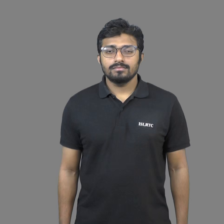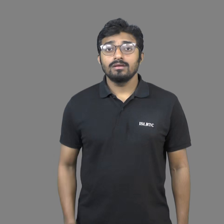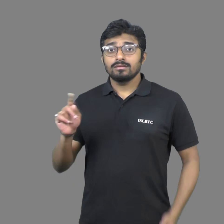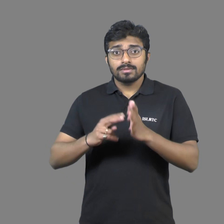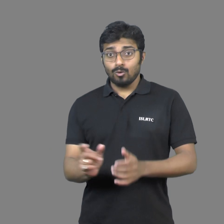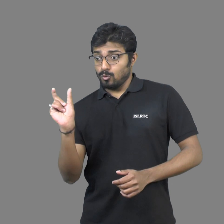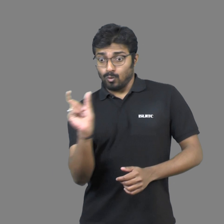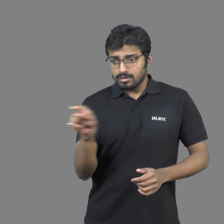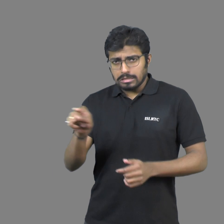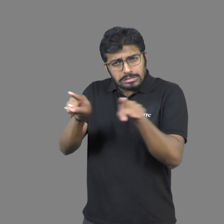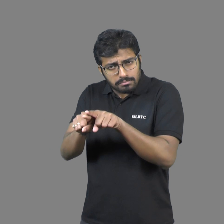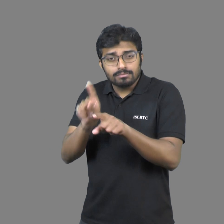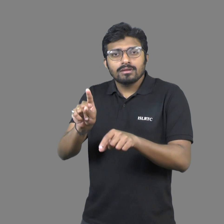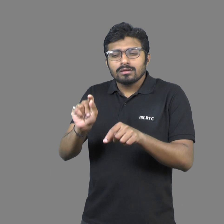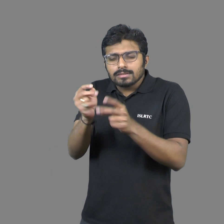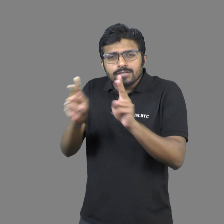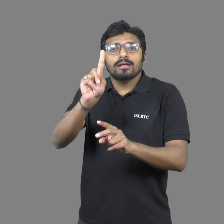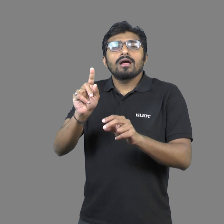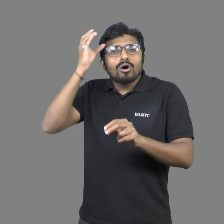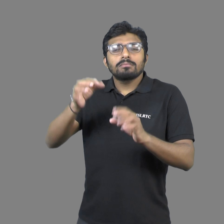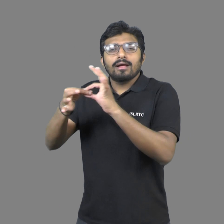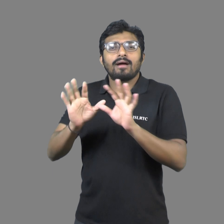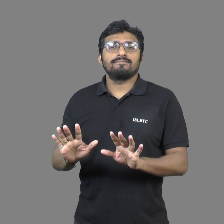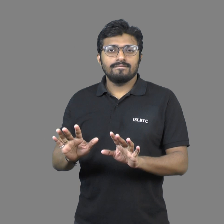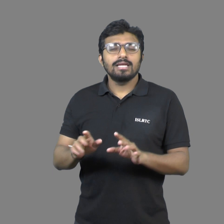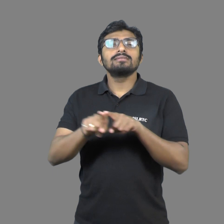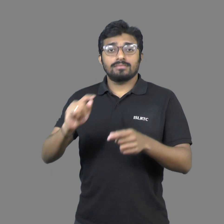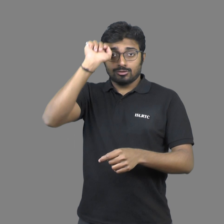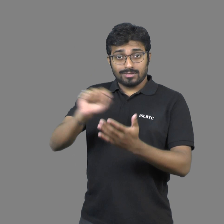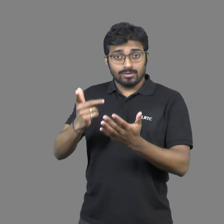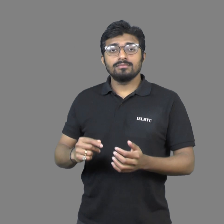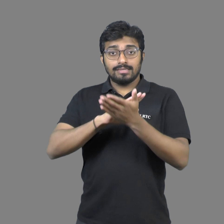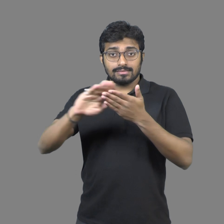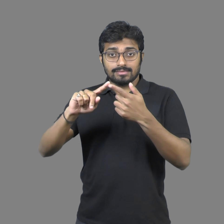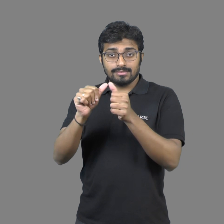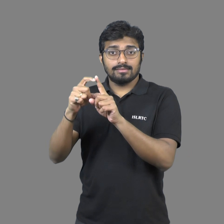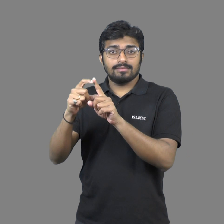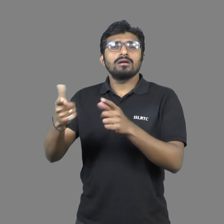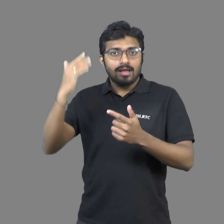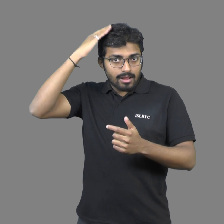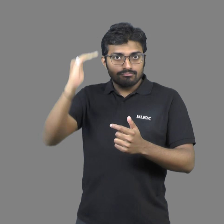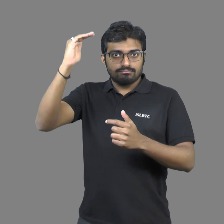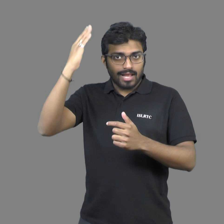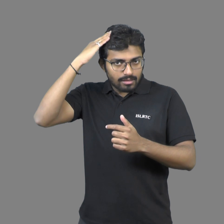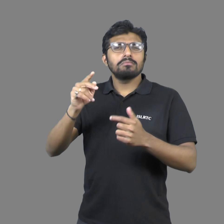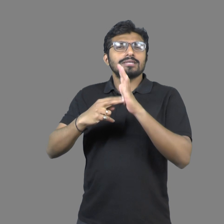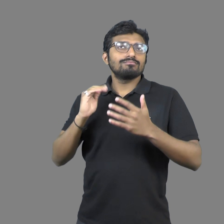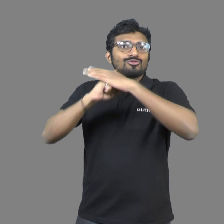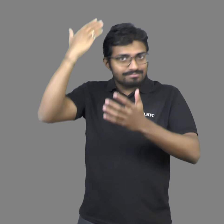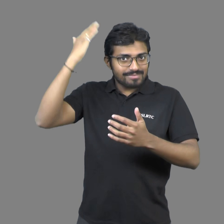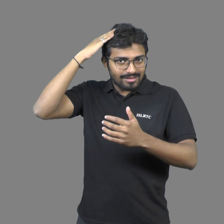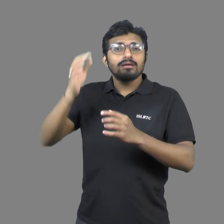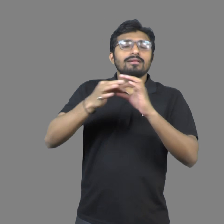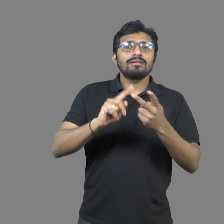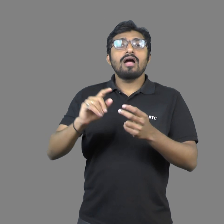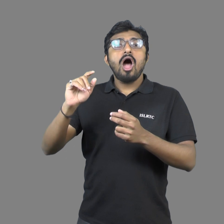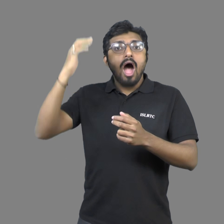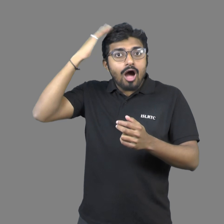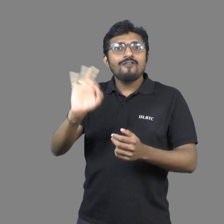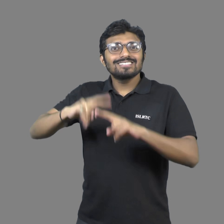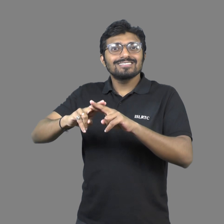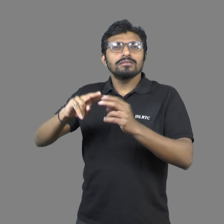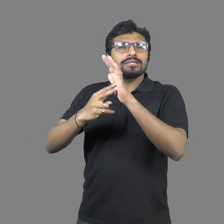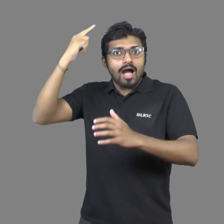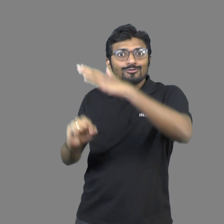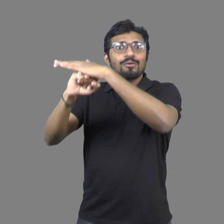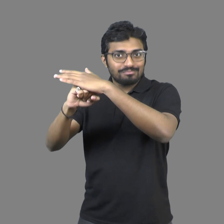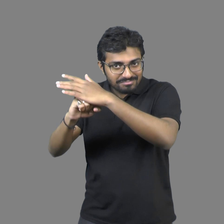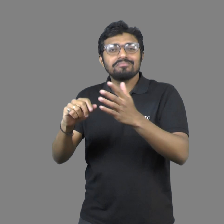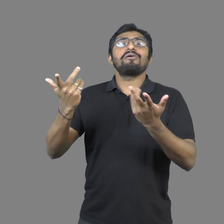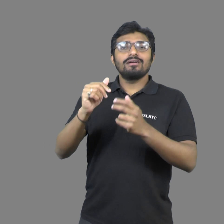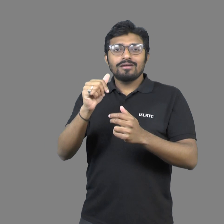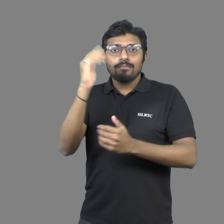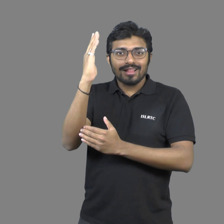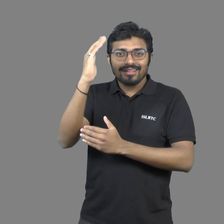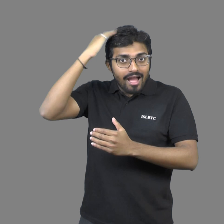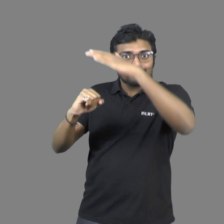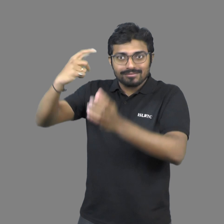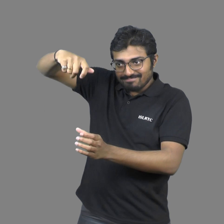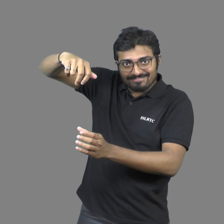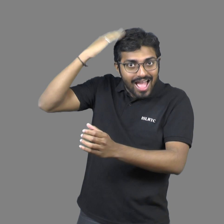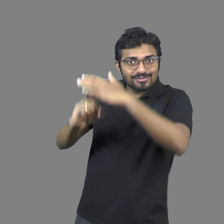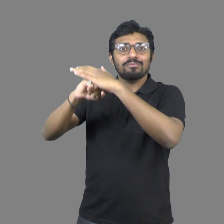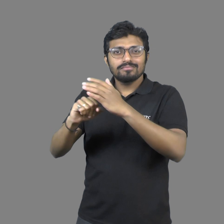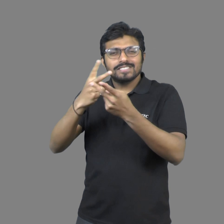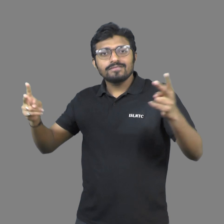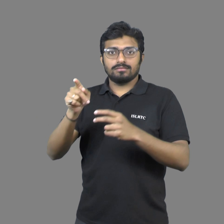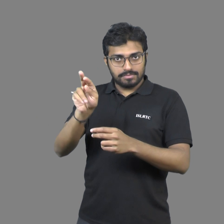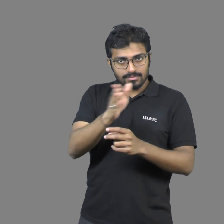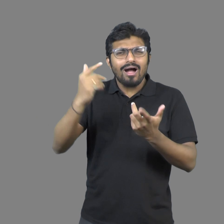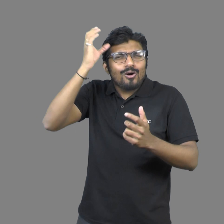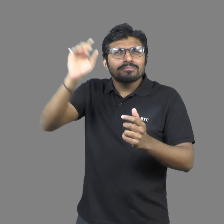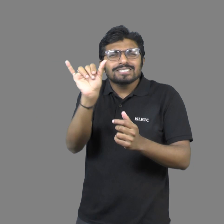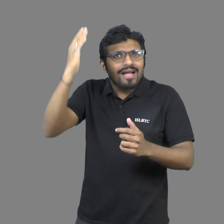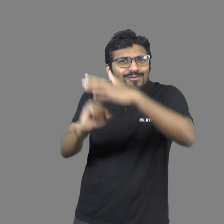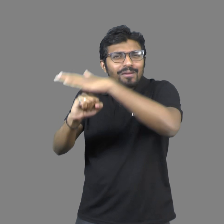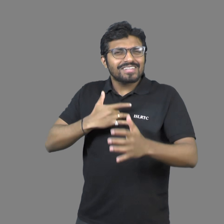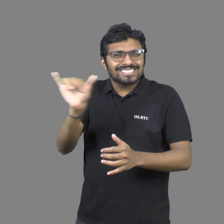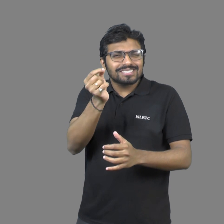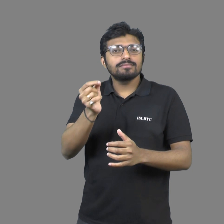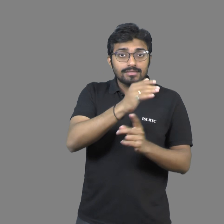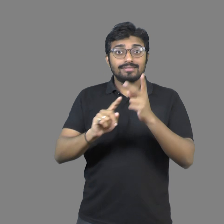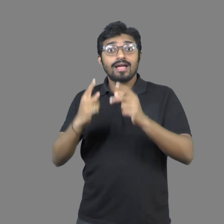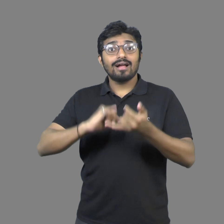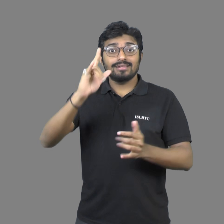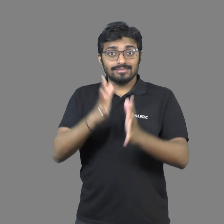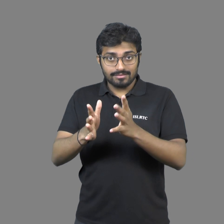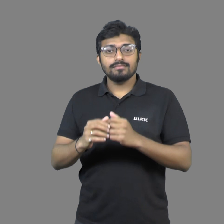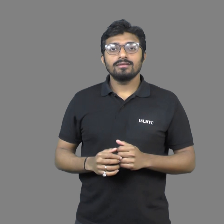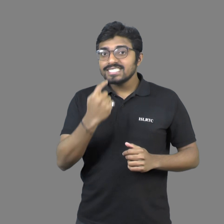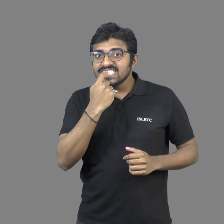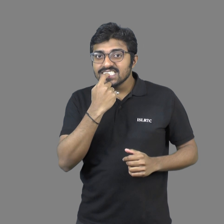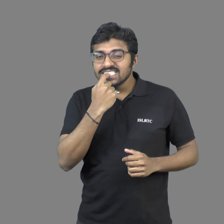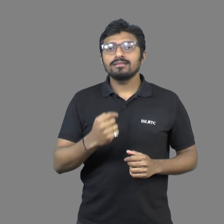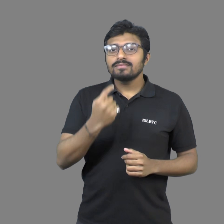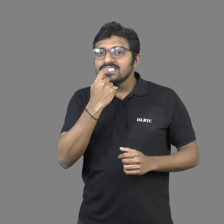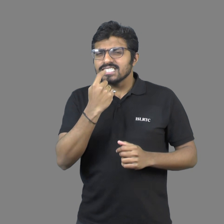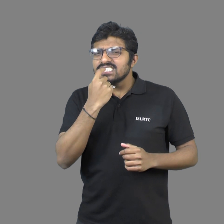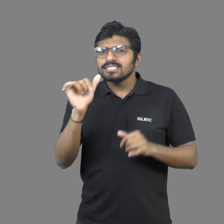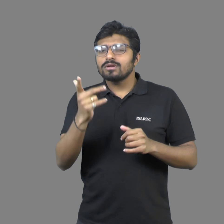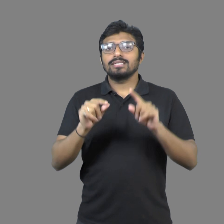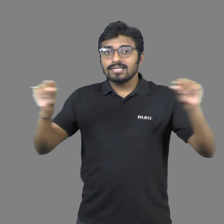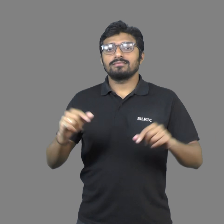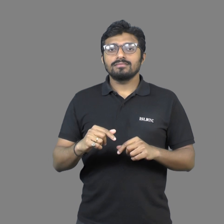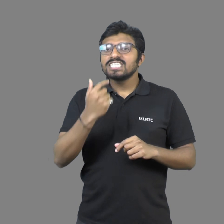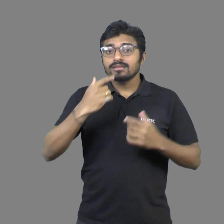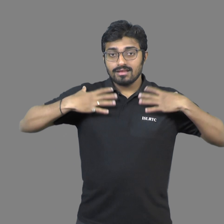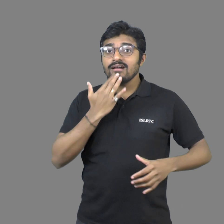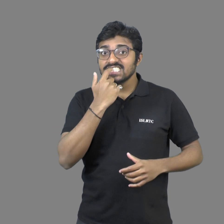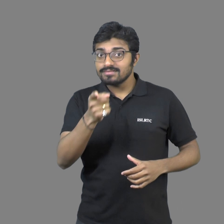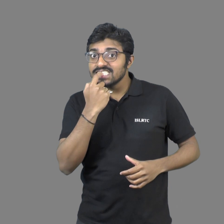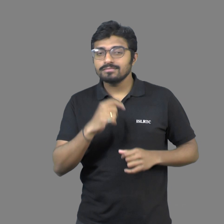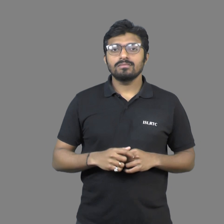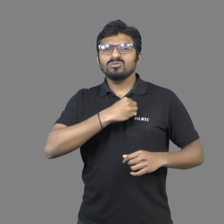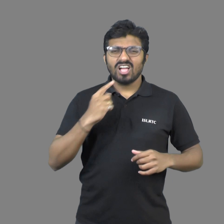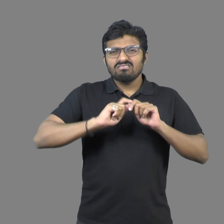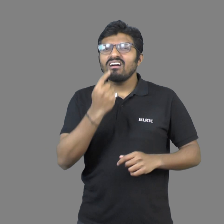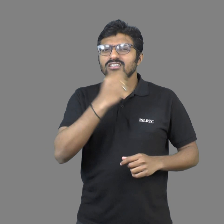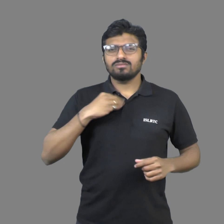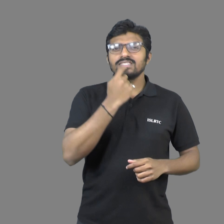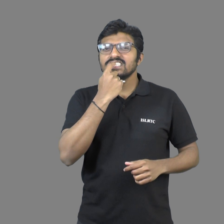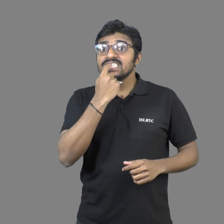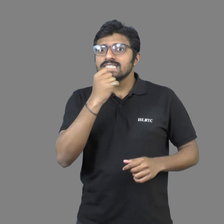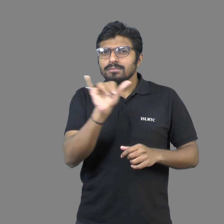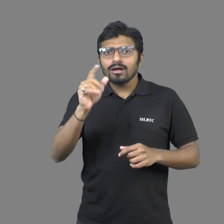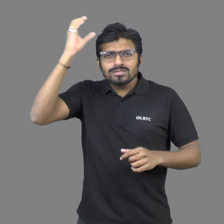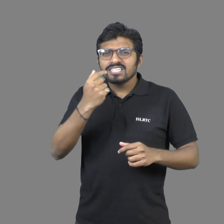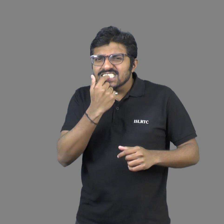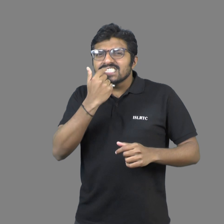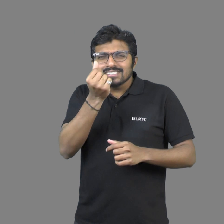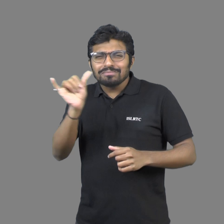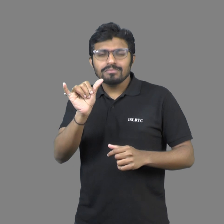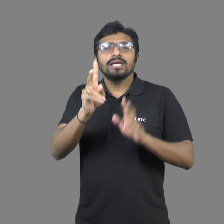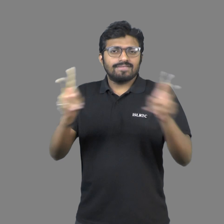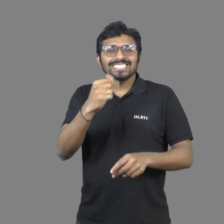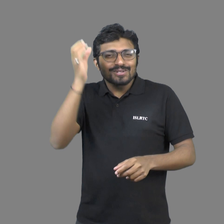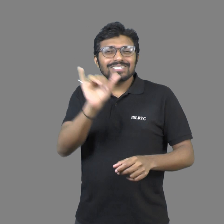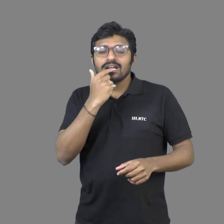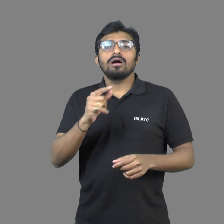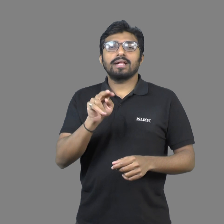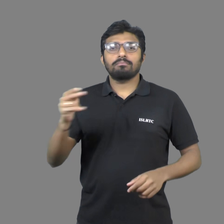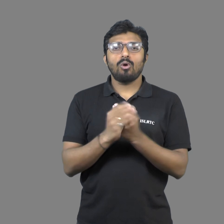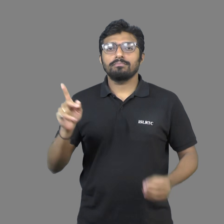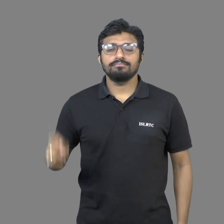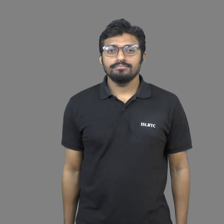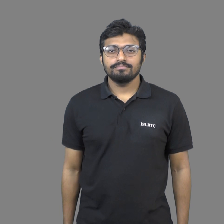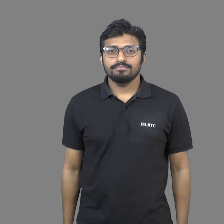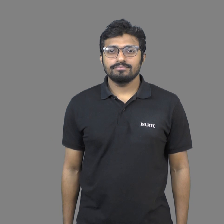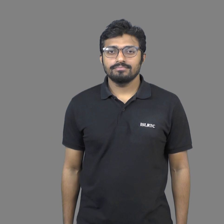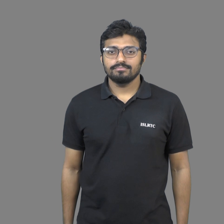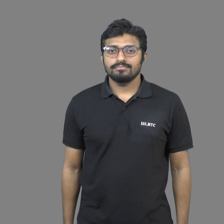Polysemy